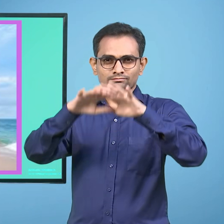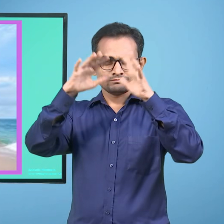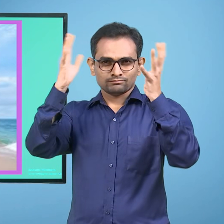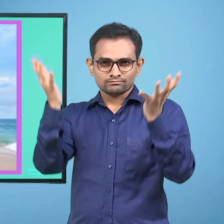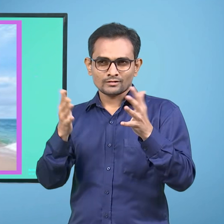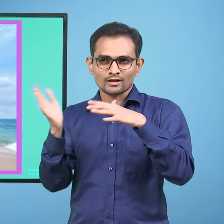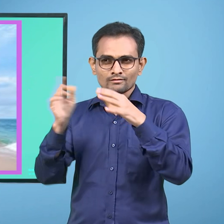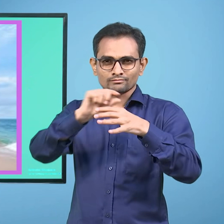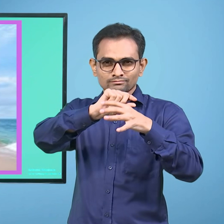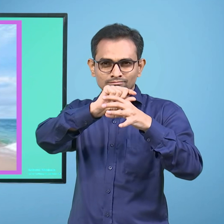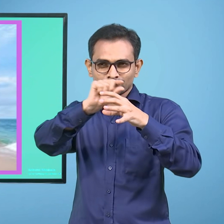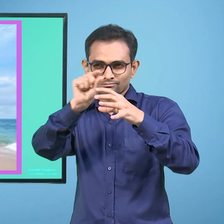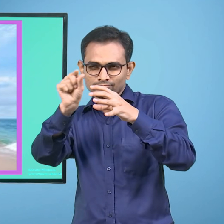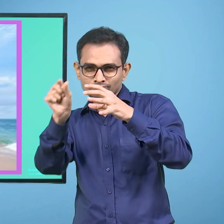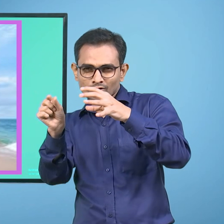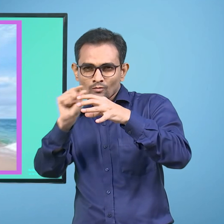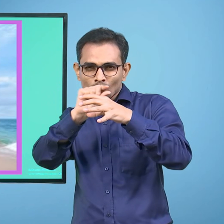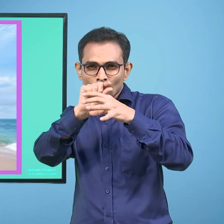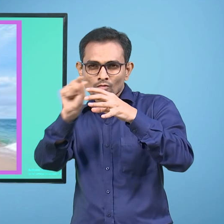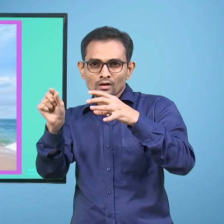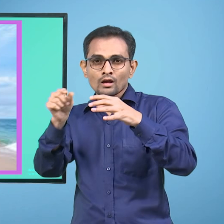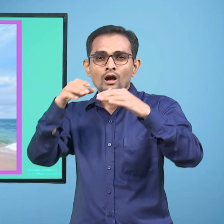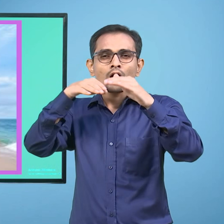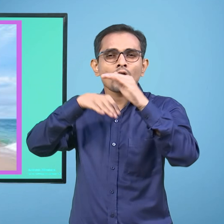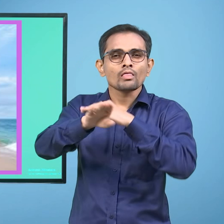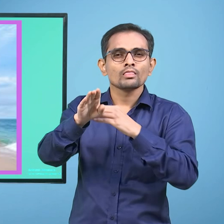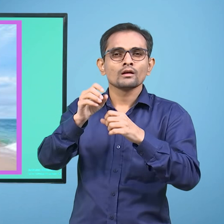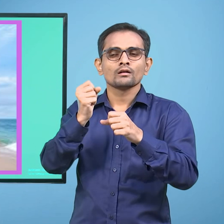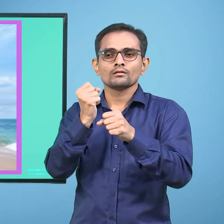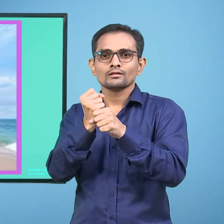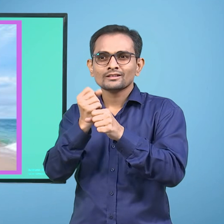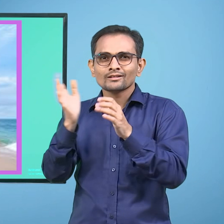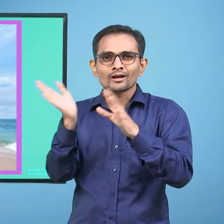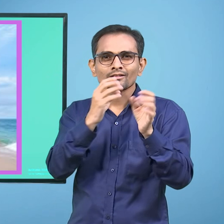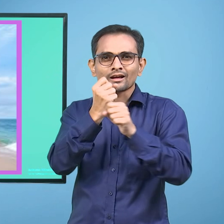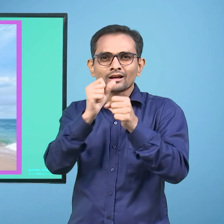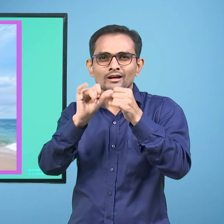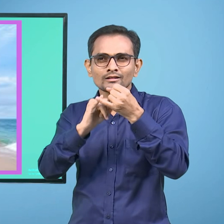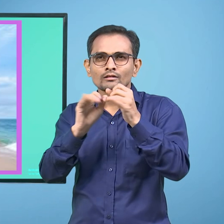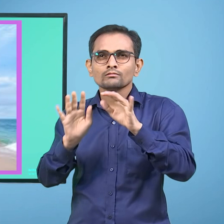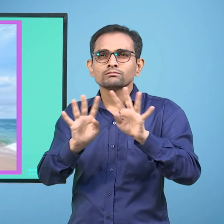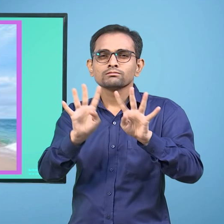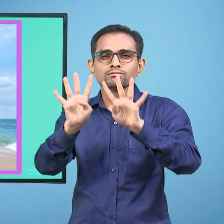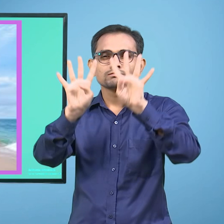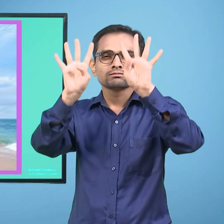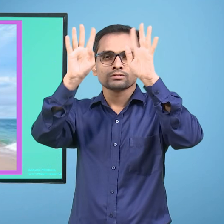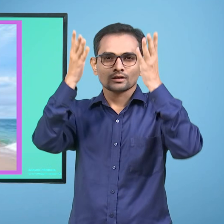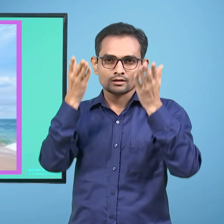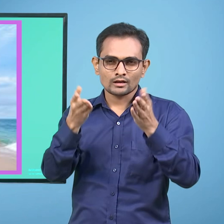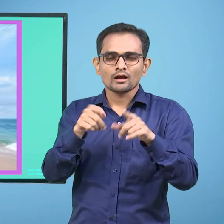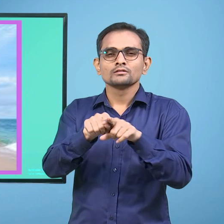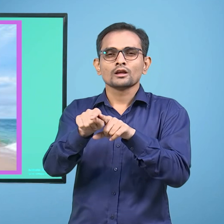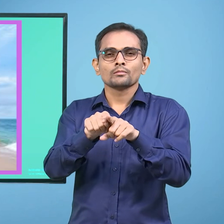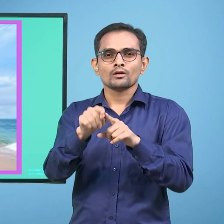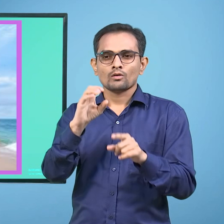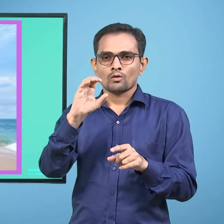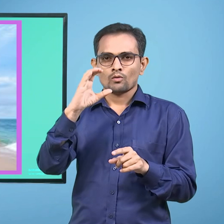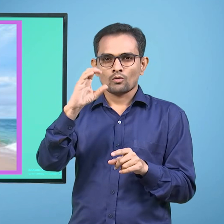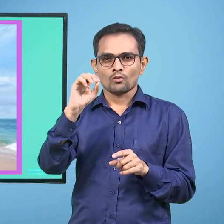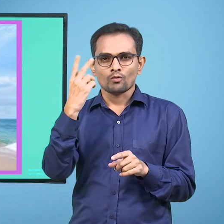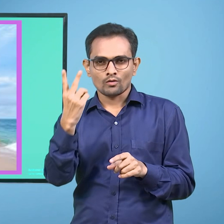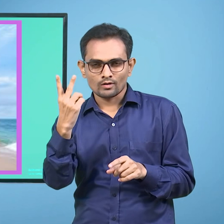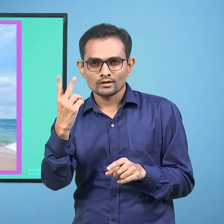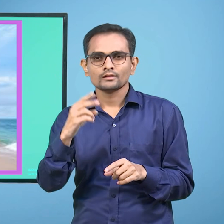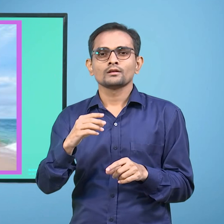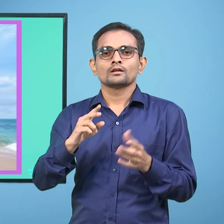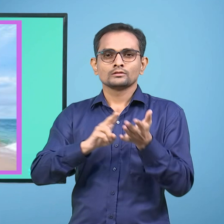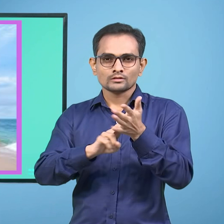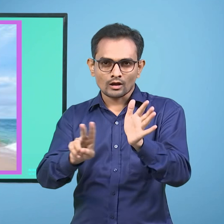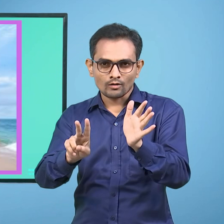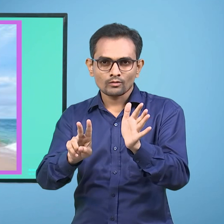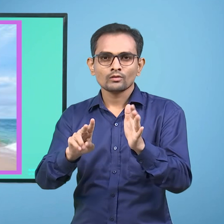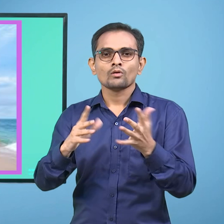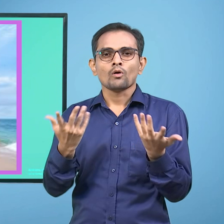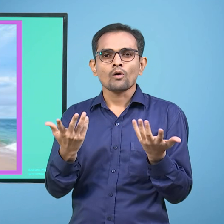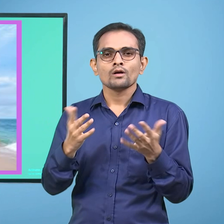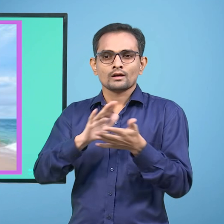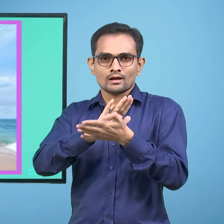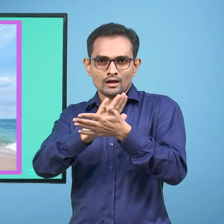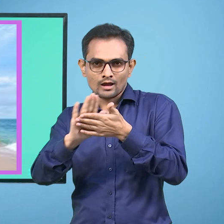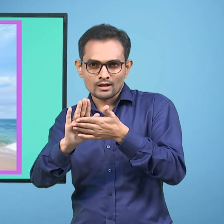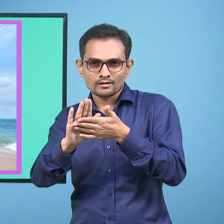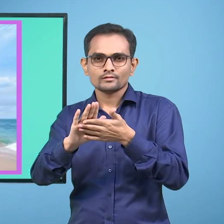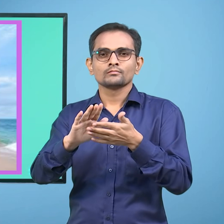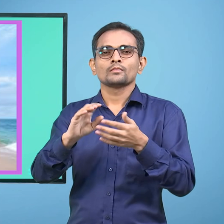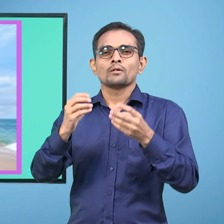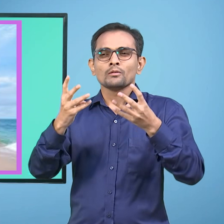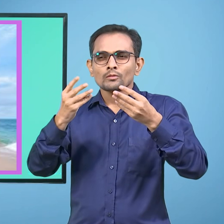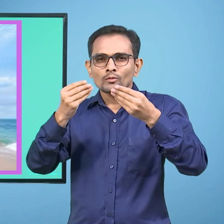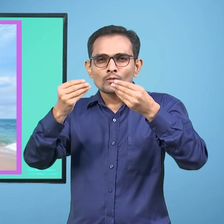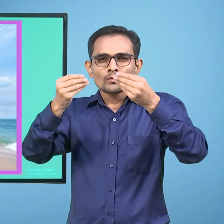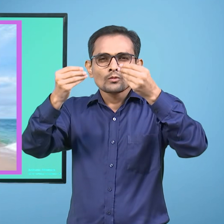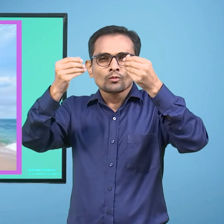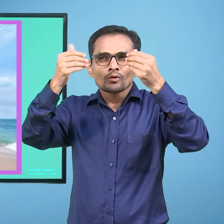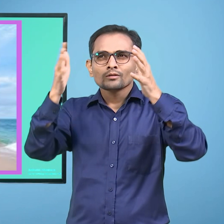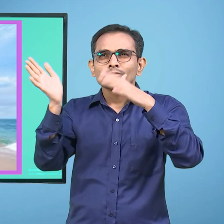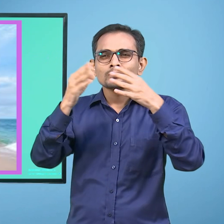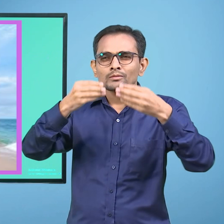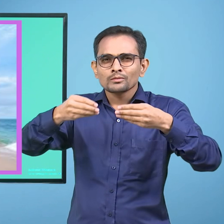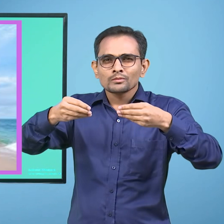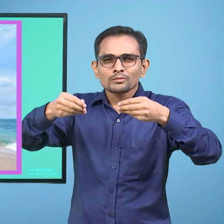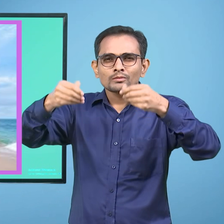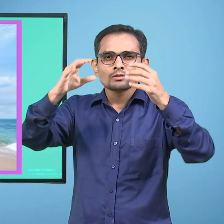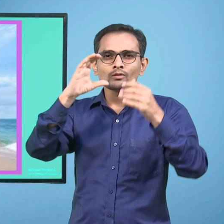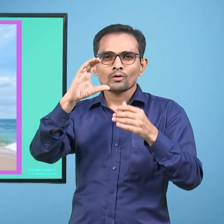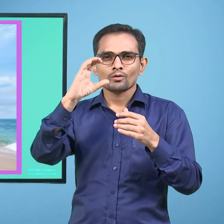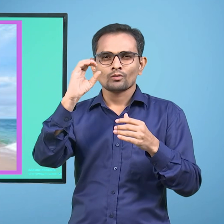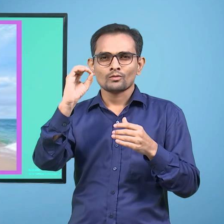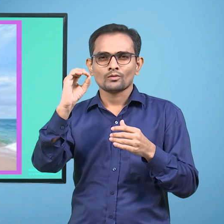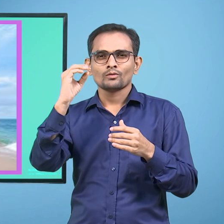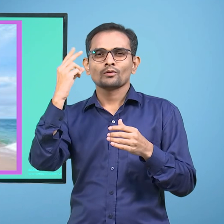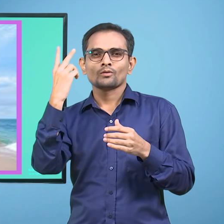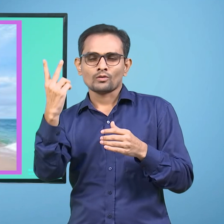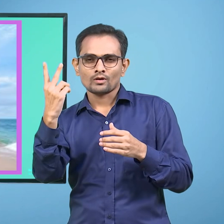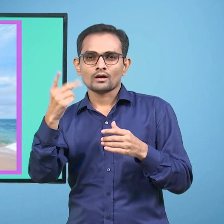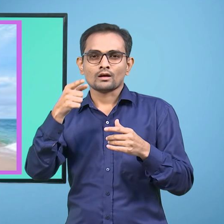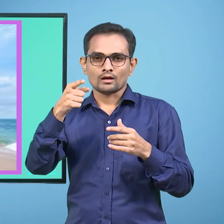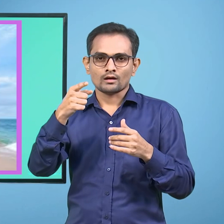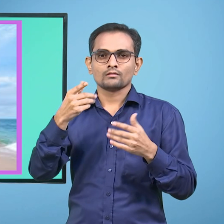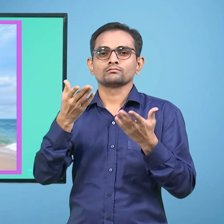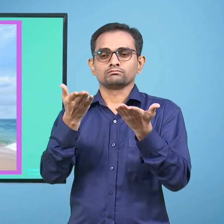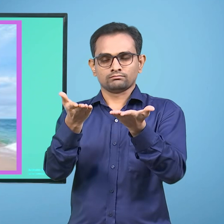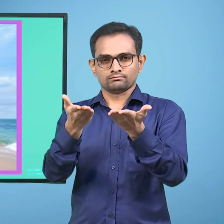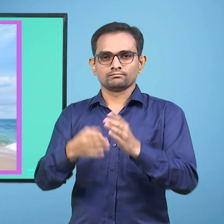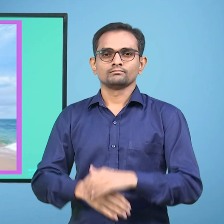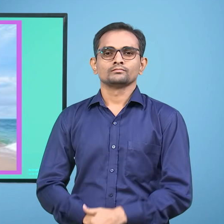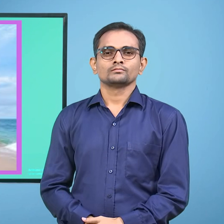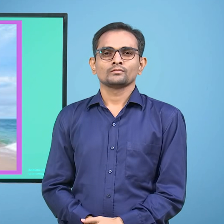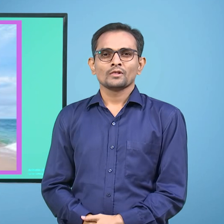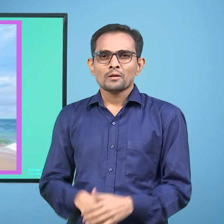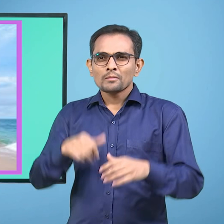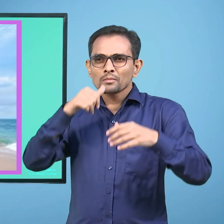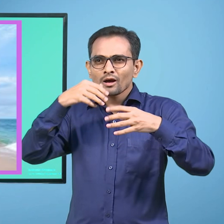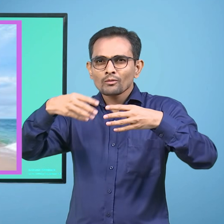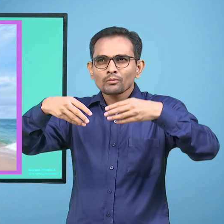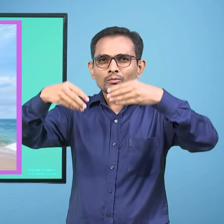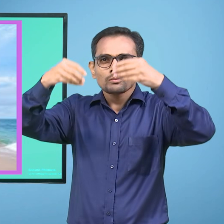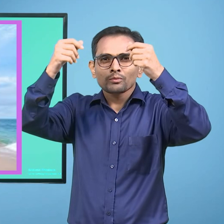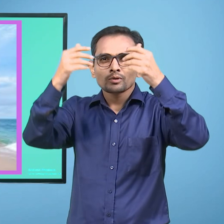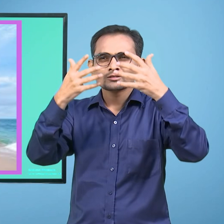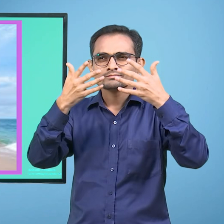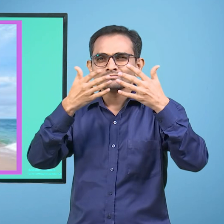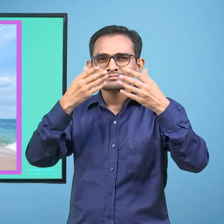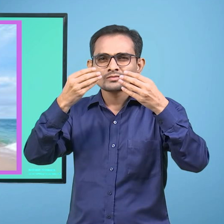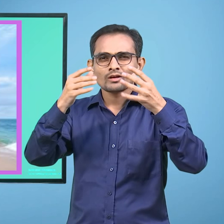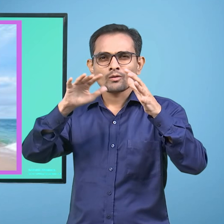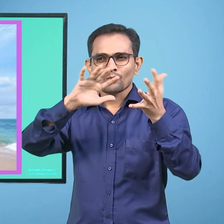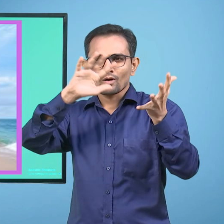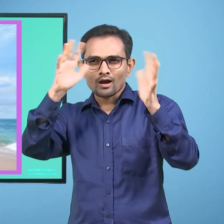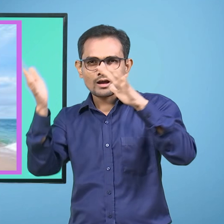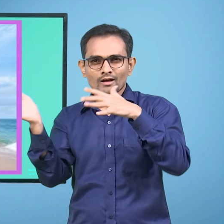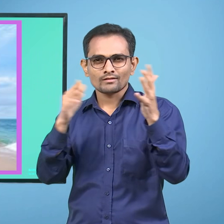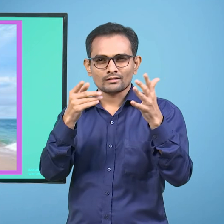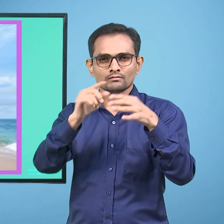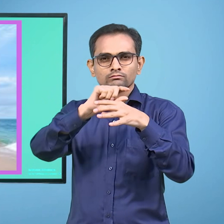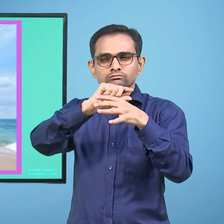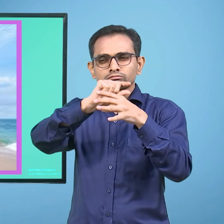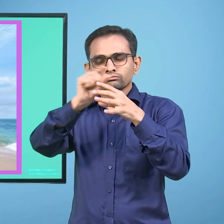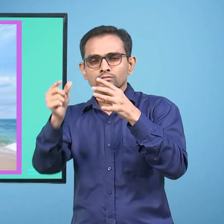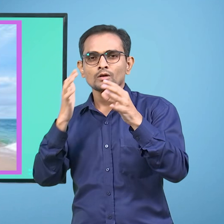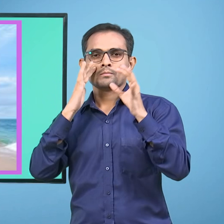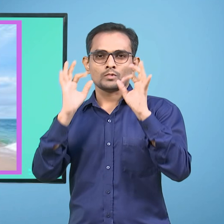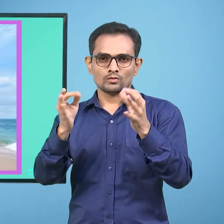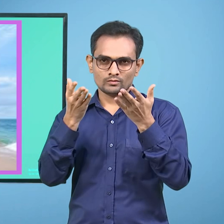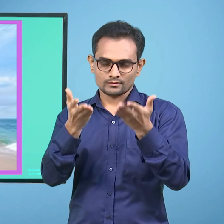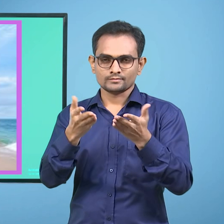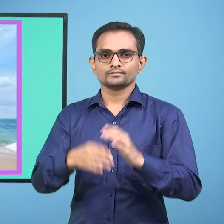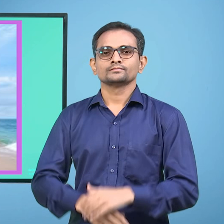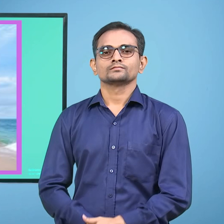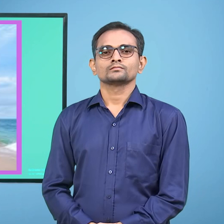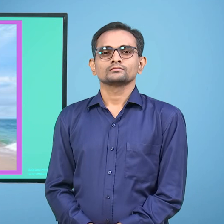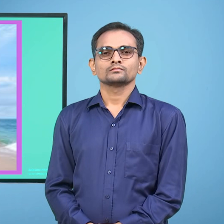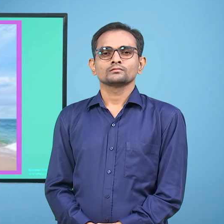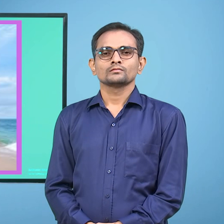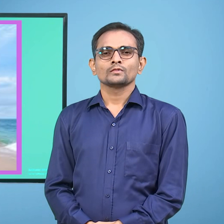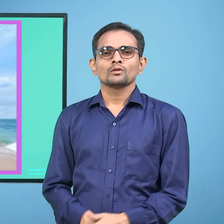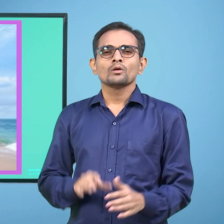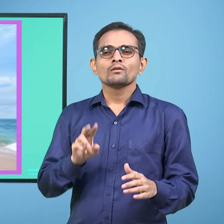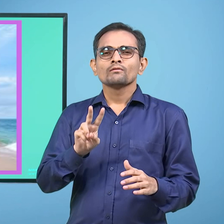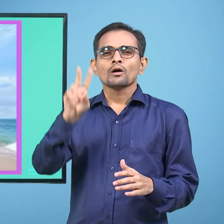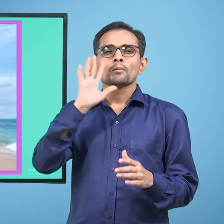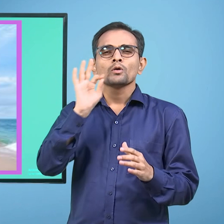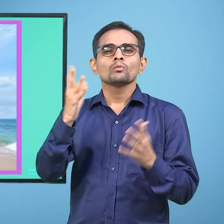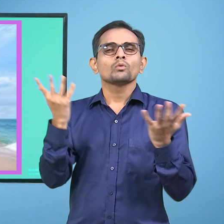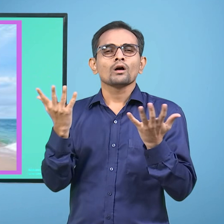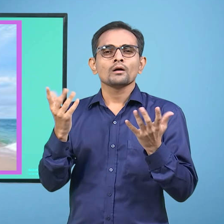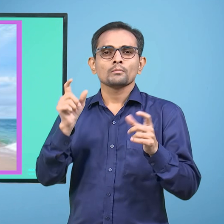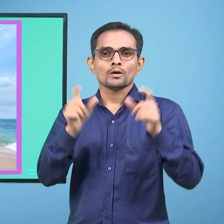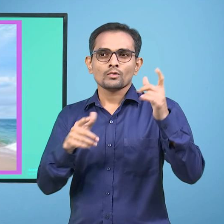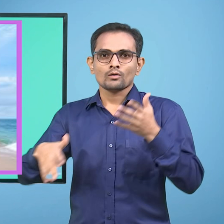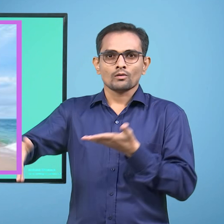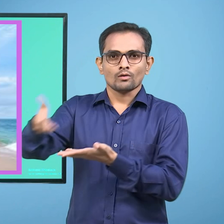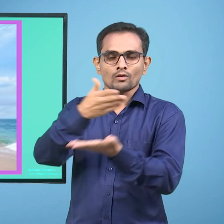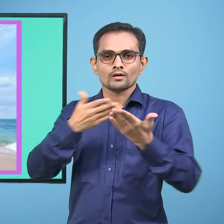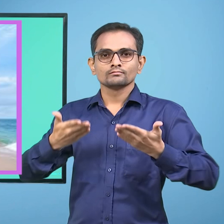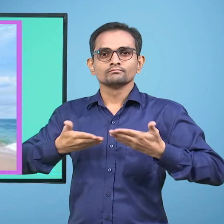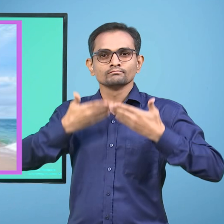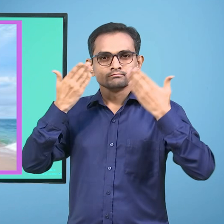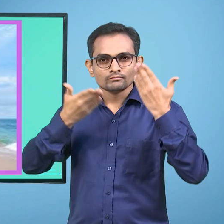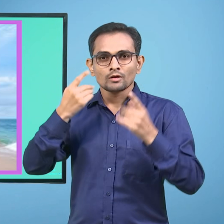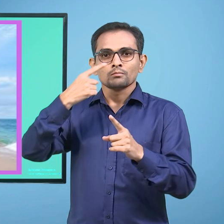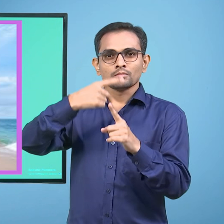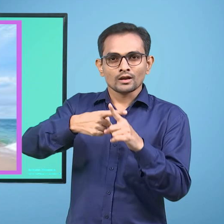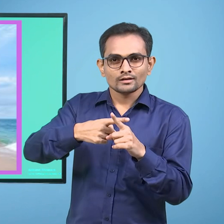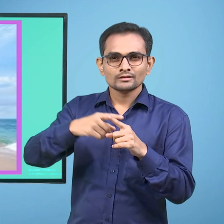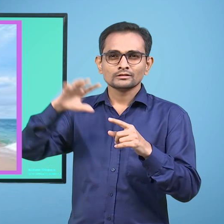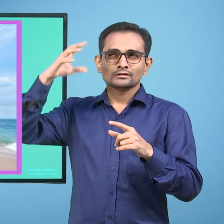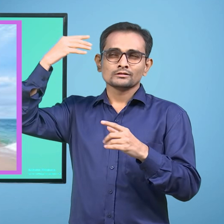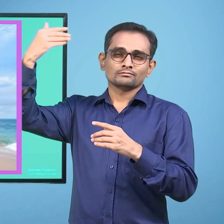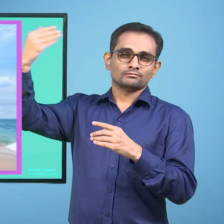It consists of a number of gases like oxygen, nitrogen, carbon dioxide, dust and water vapour. The atmosphere is an integral and important aspect of the planet. It provides us with the air we breathe